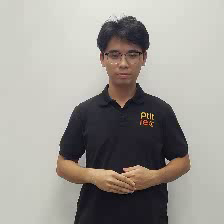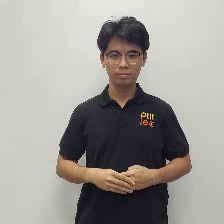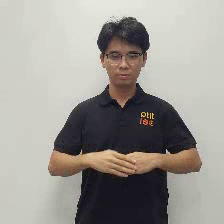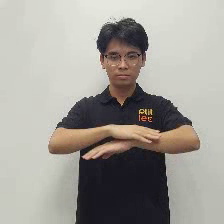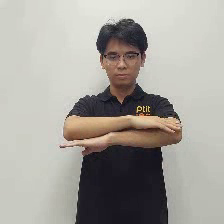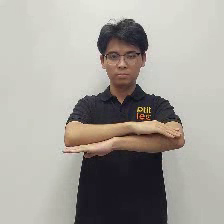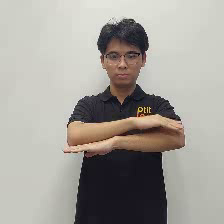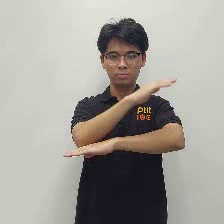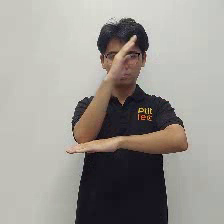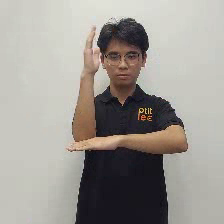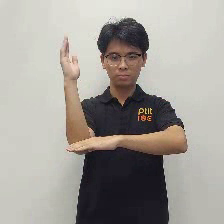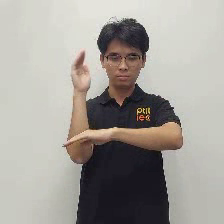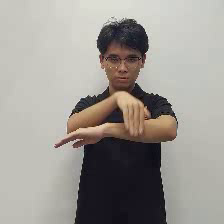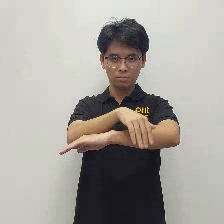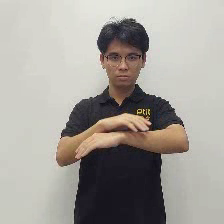Ban ngày